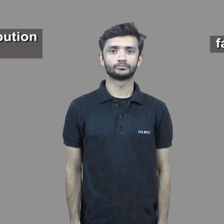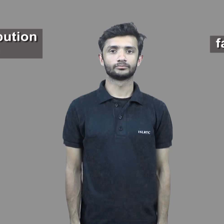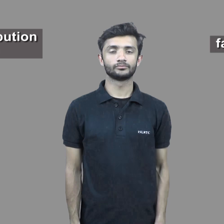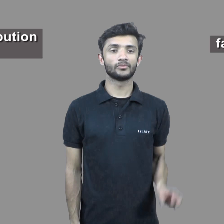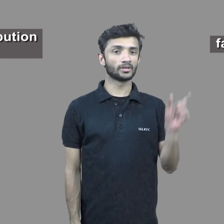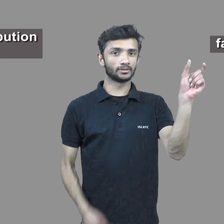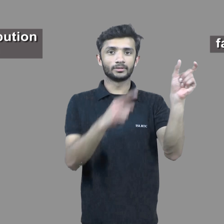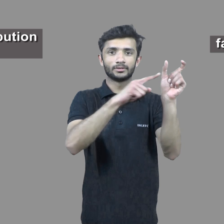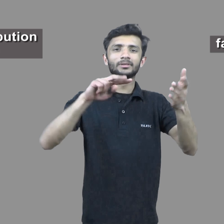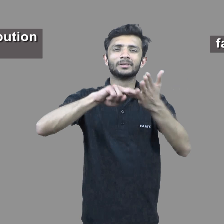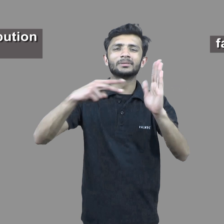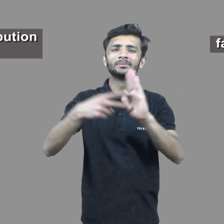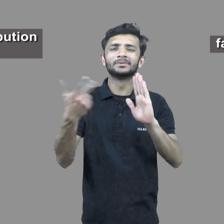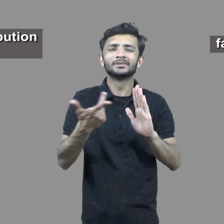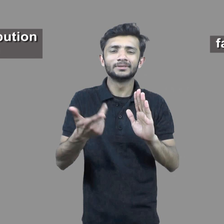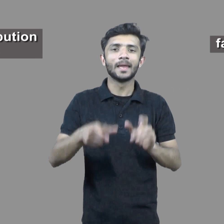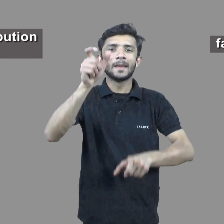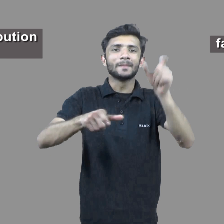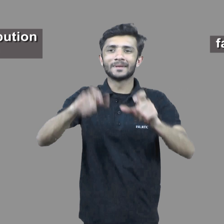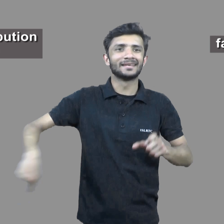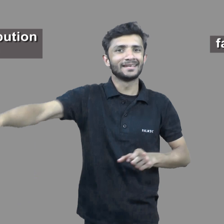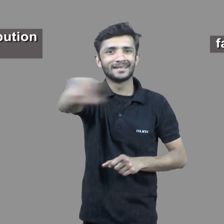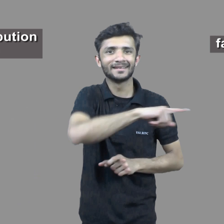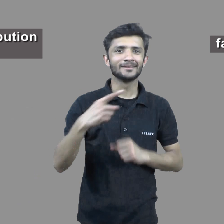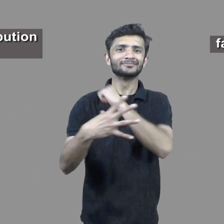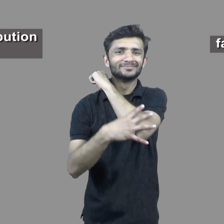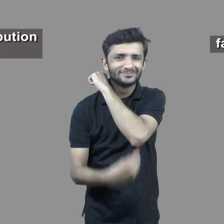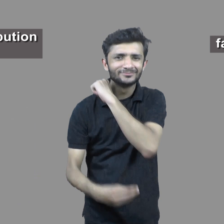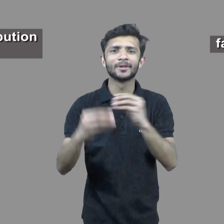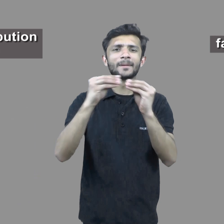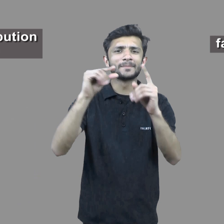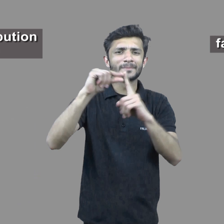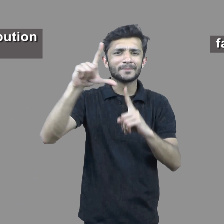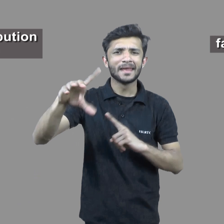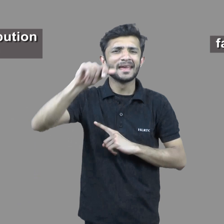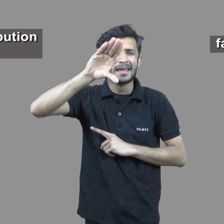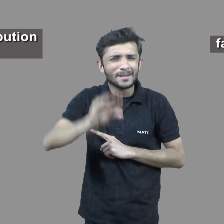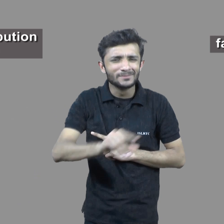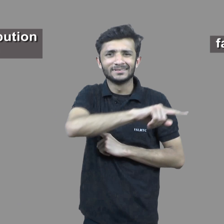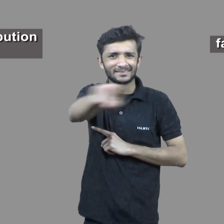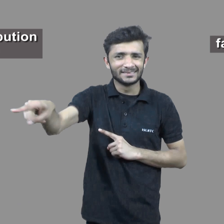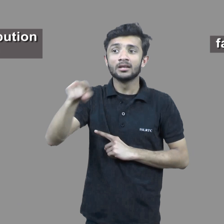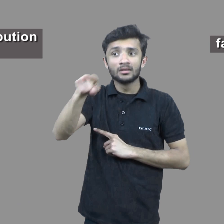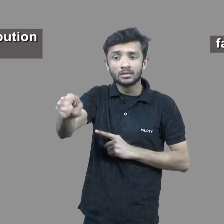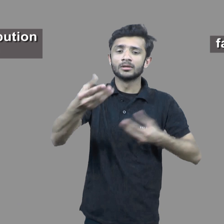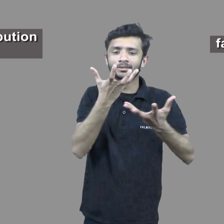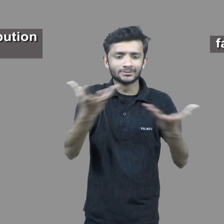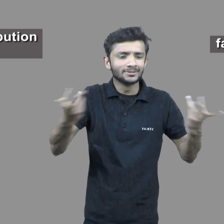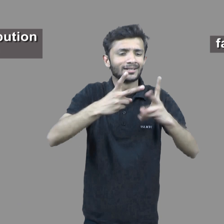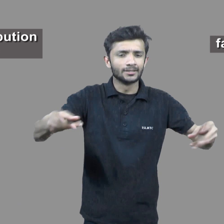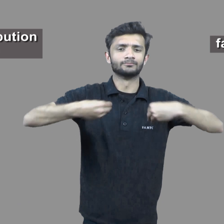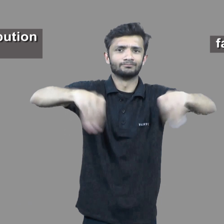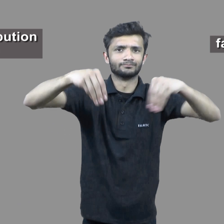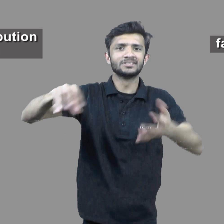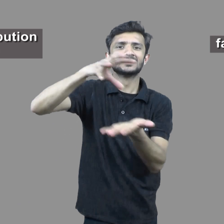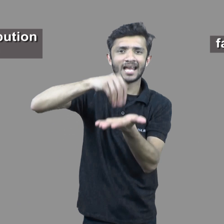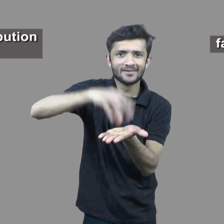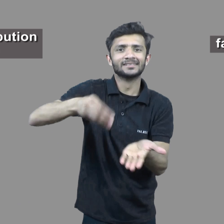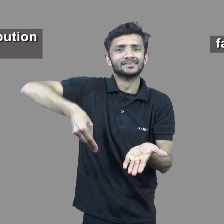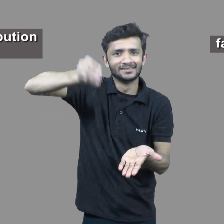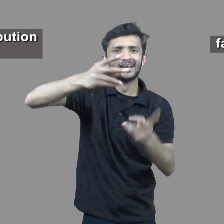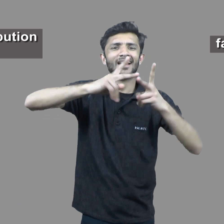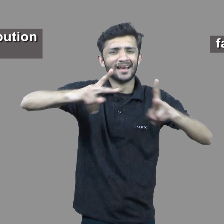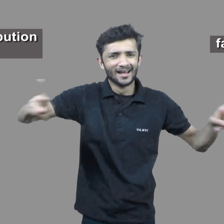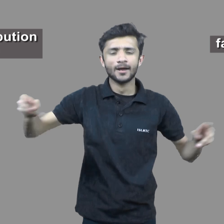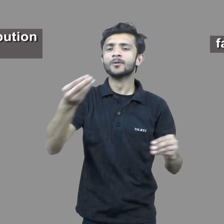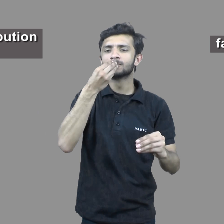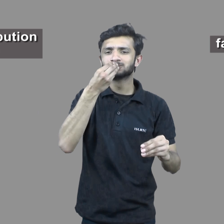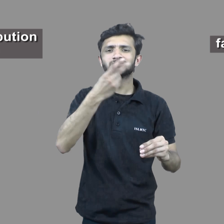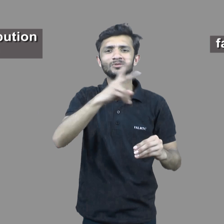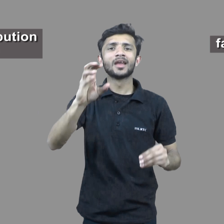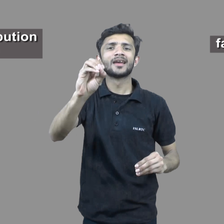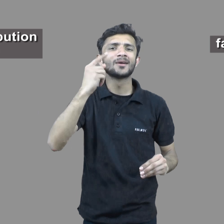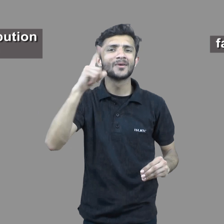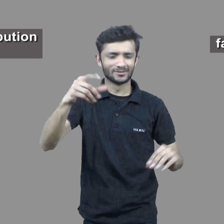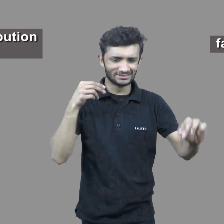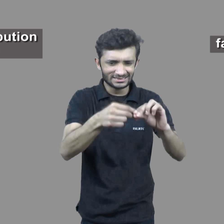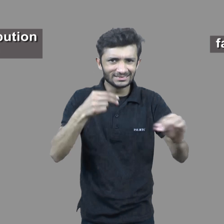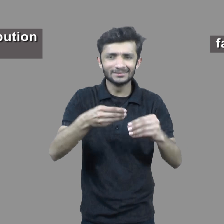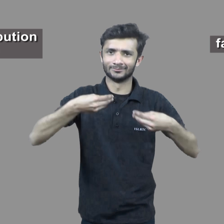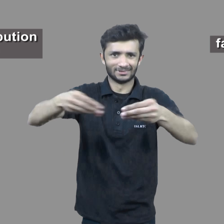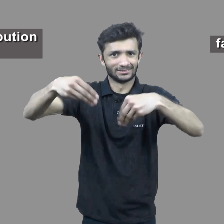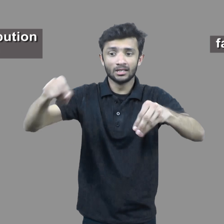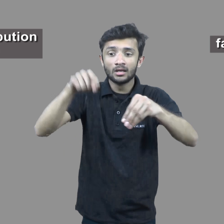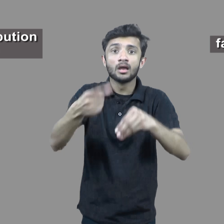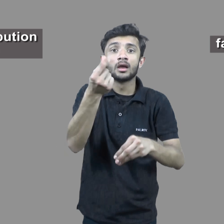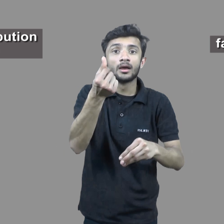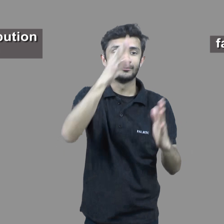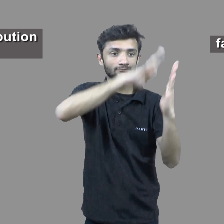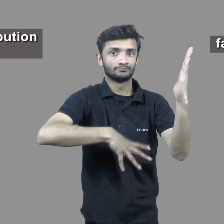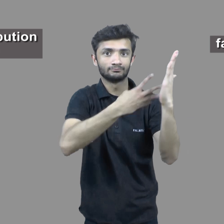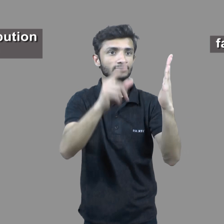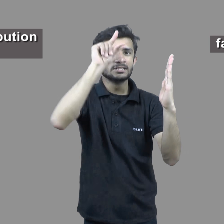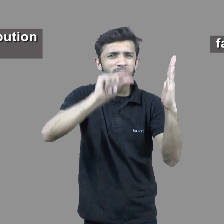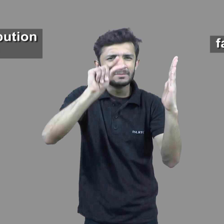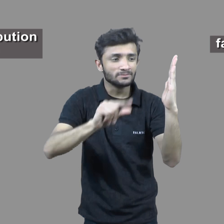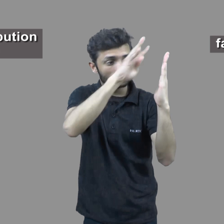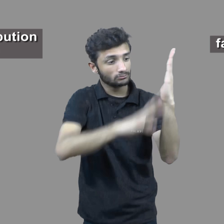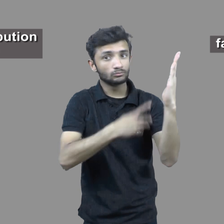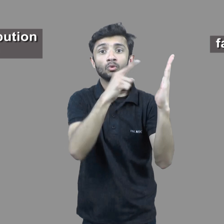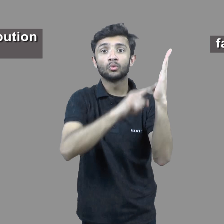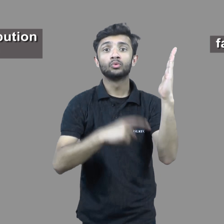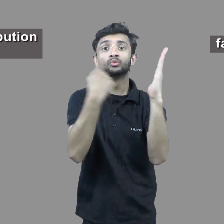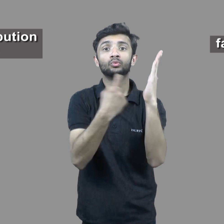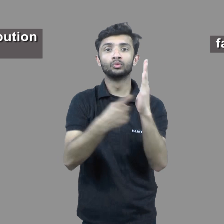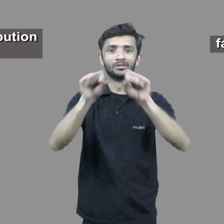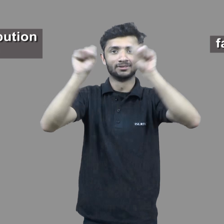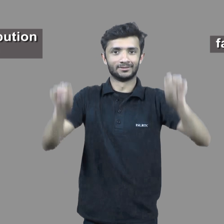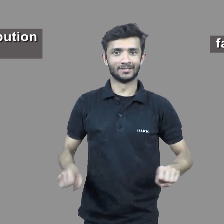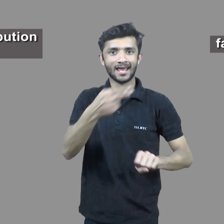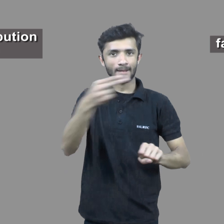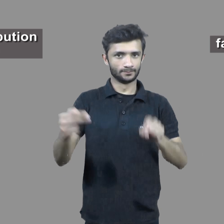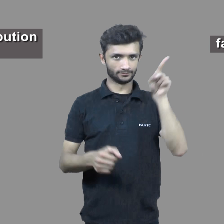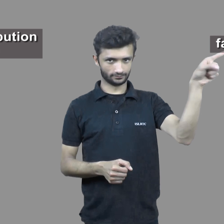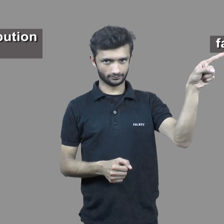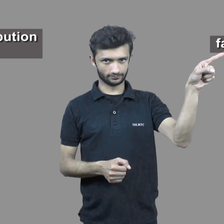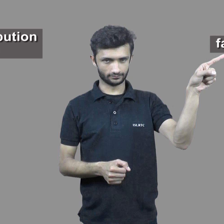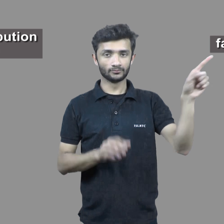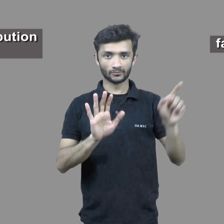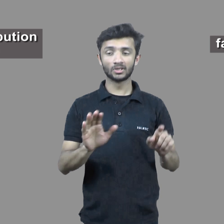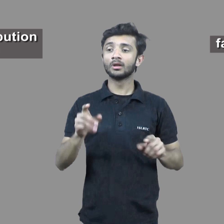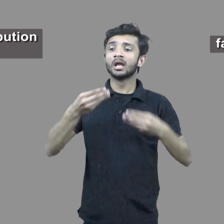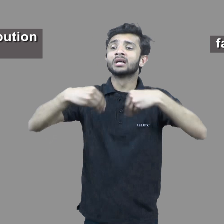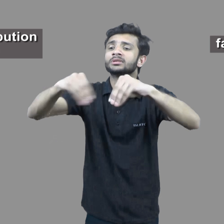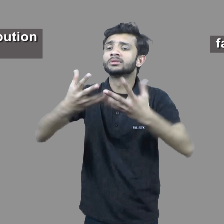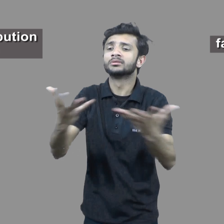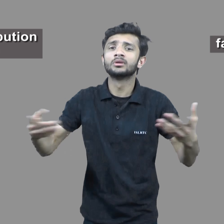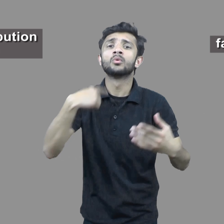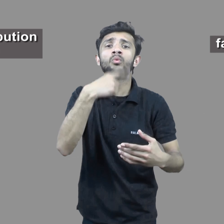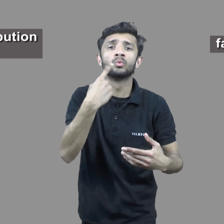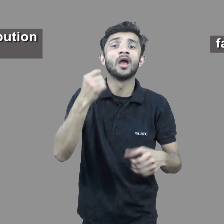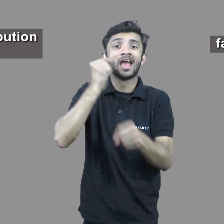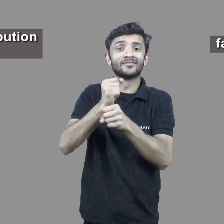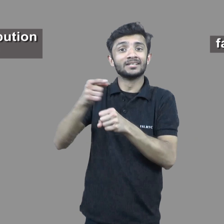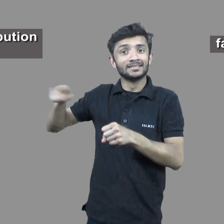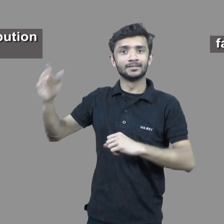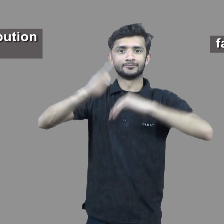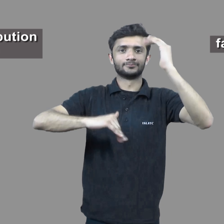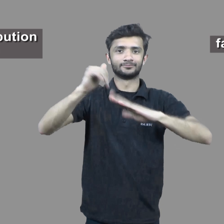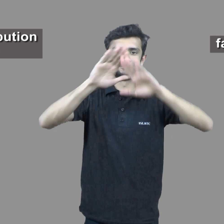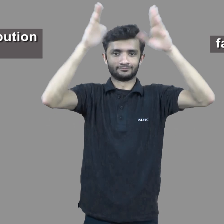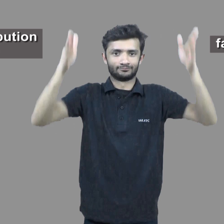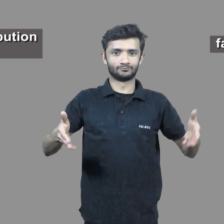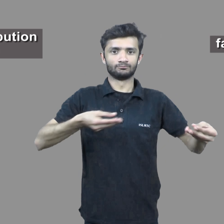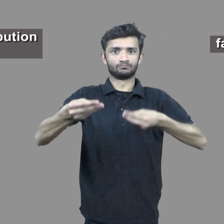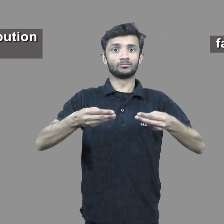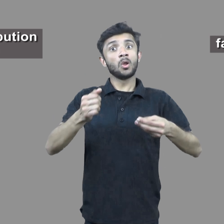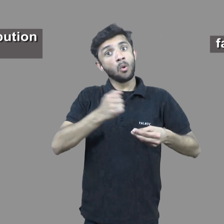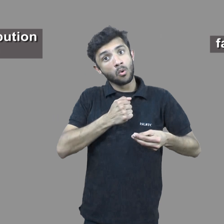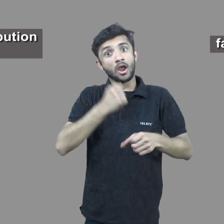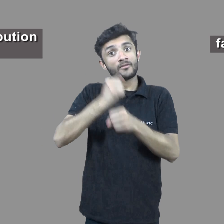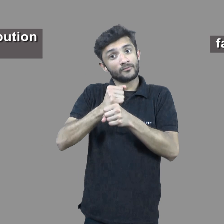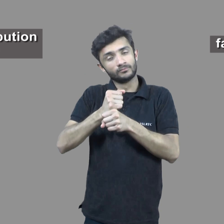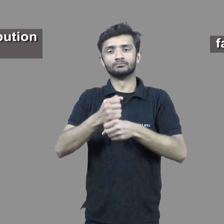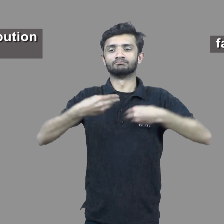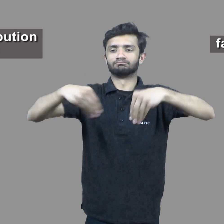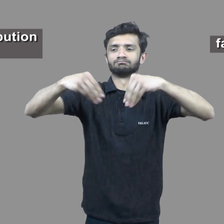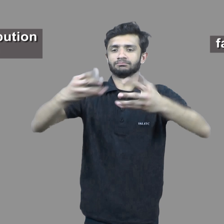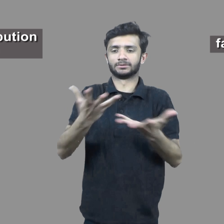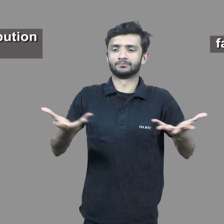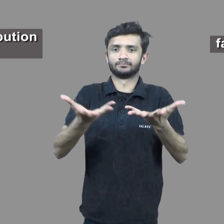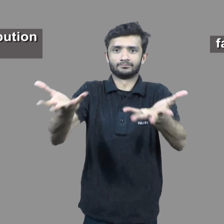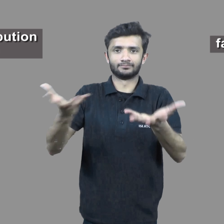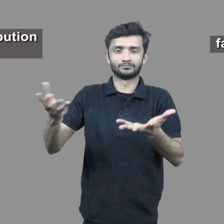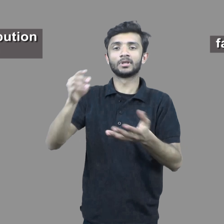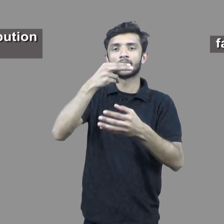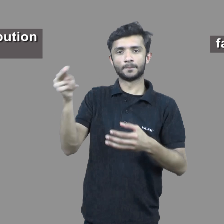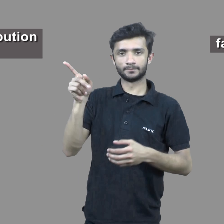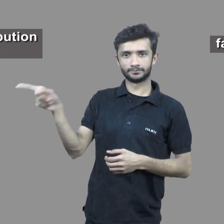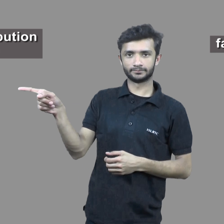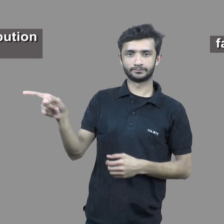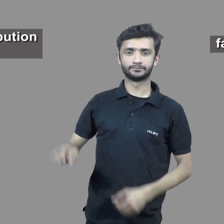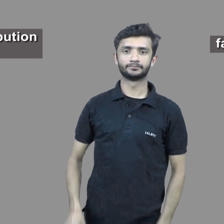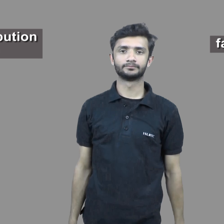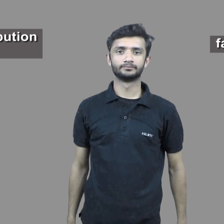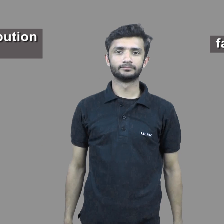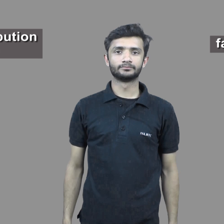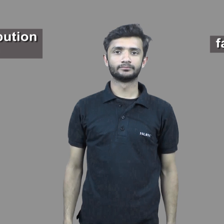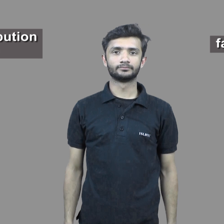Public Distribution System and Fair Price Shop